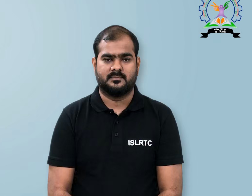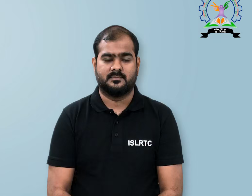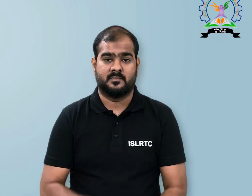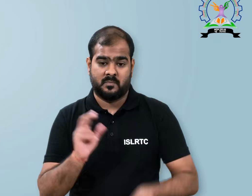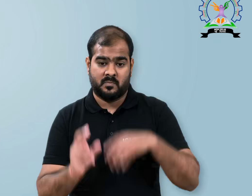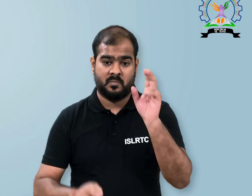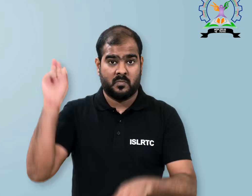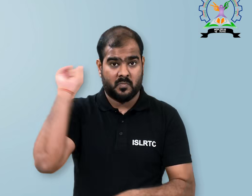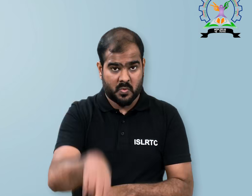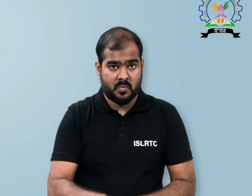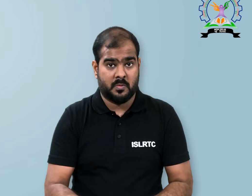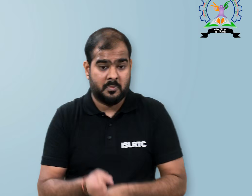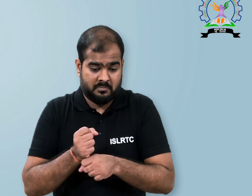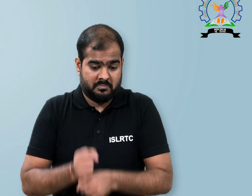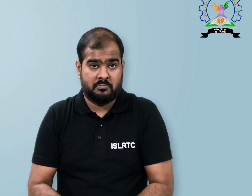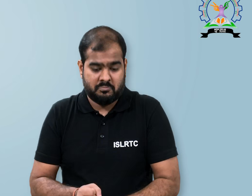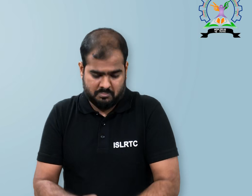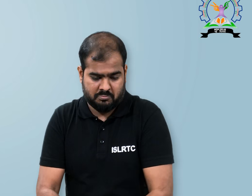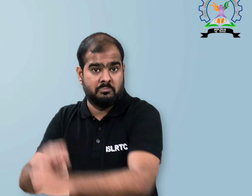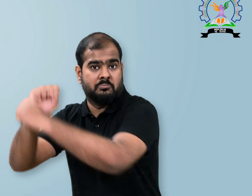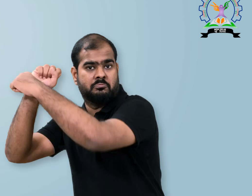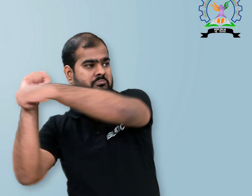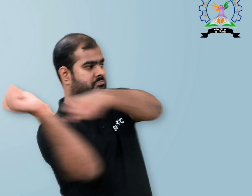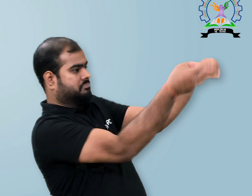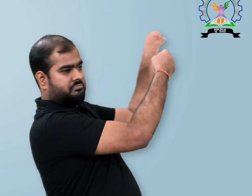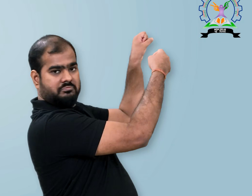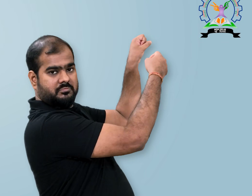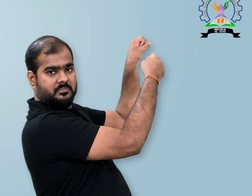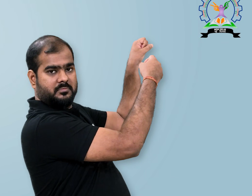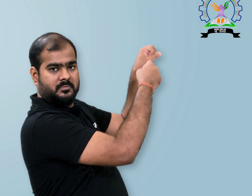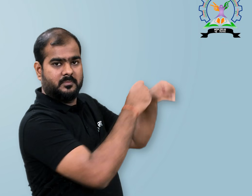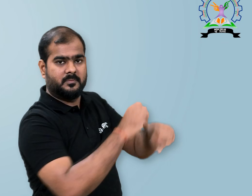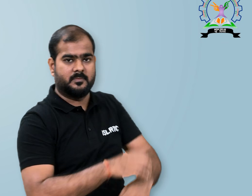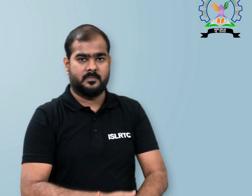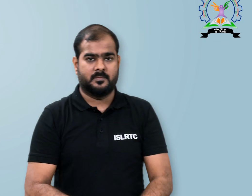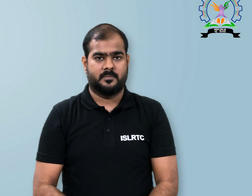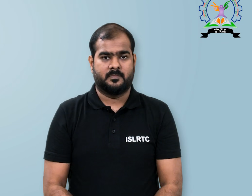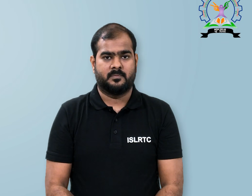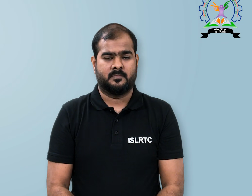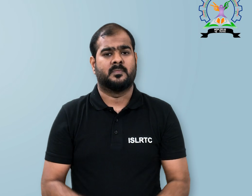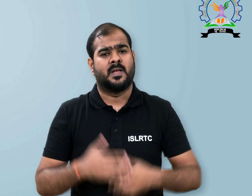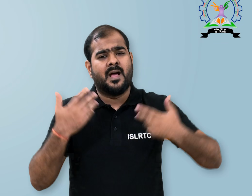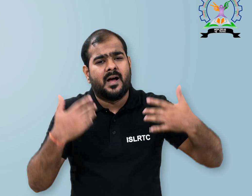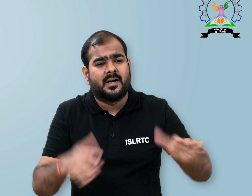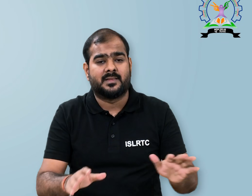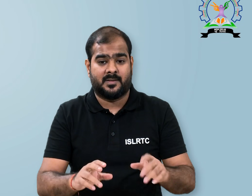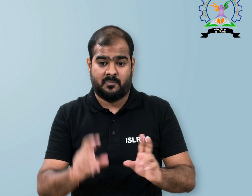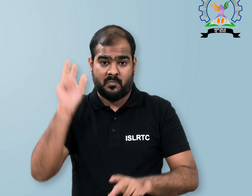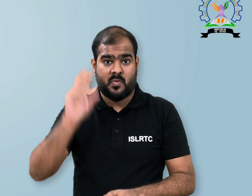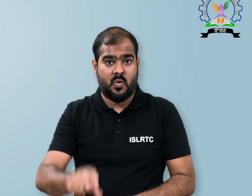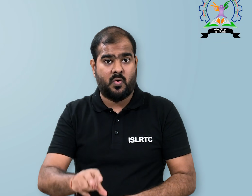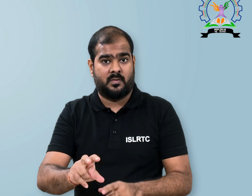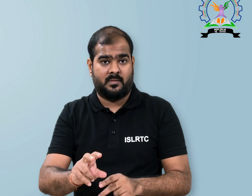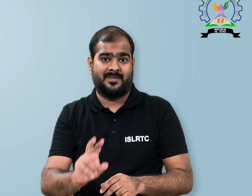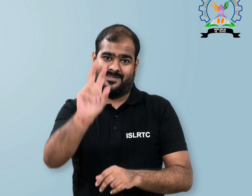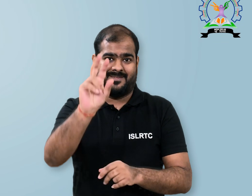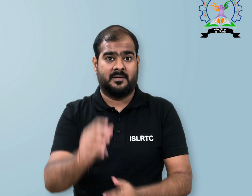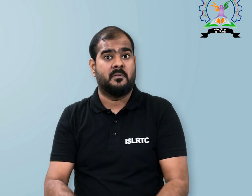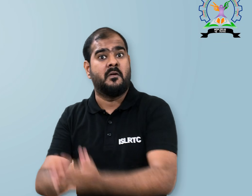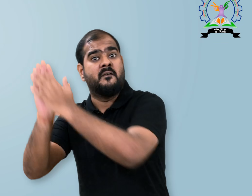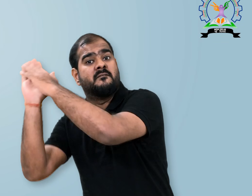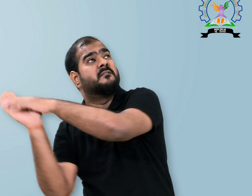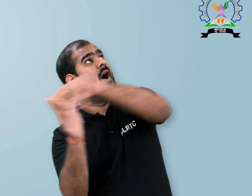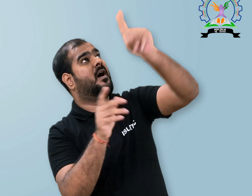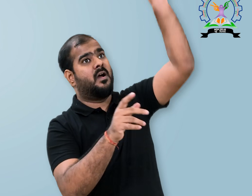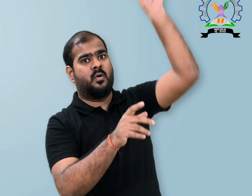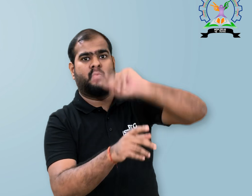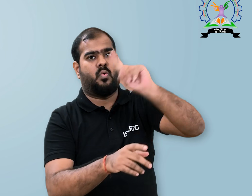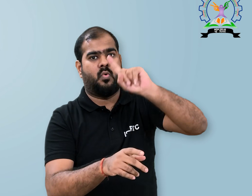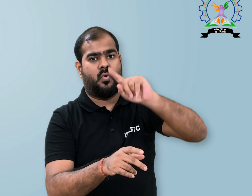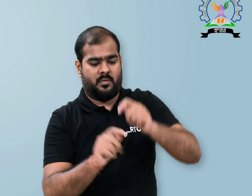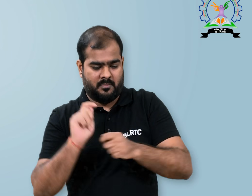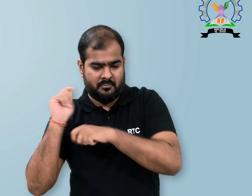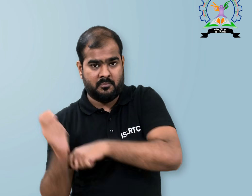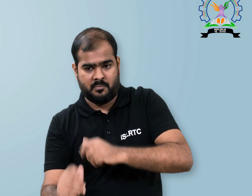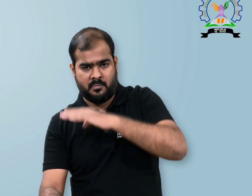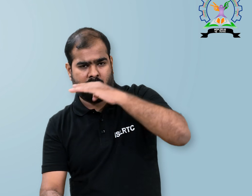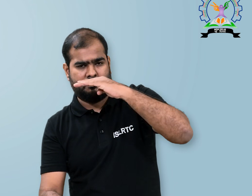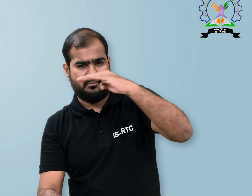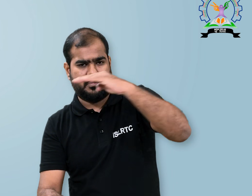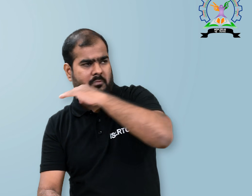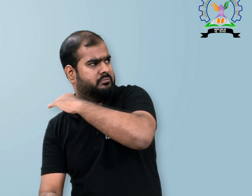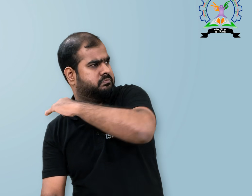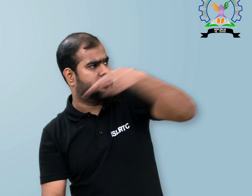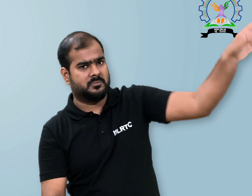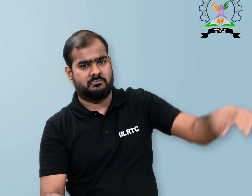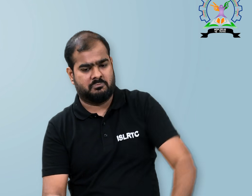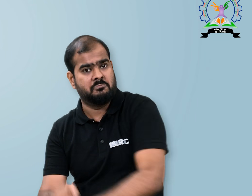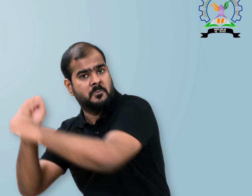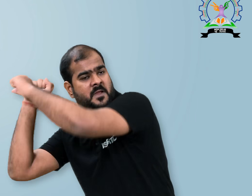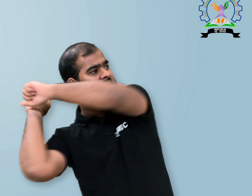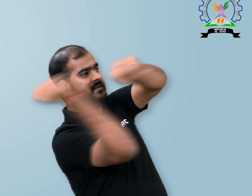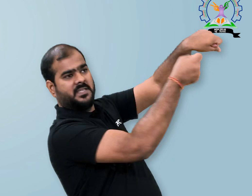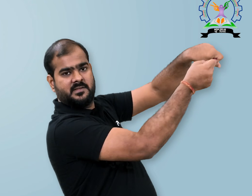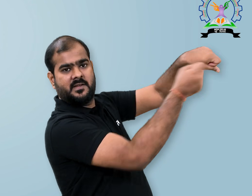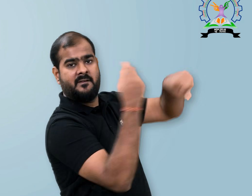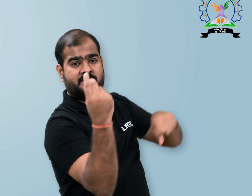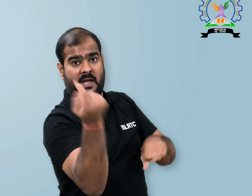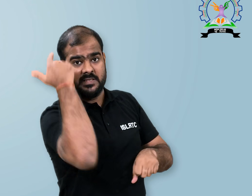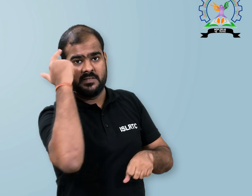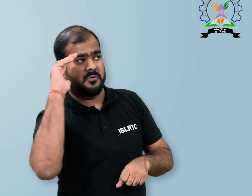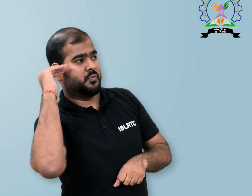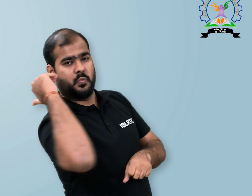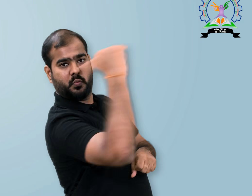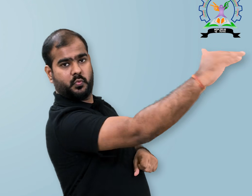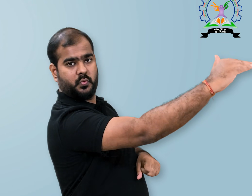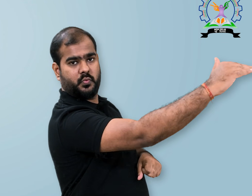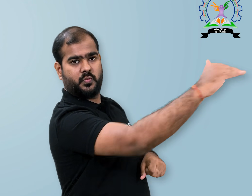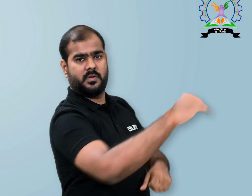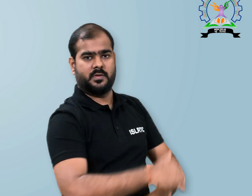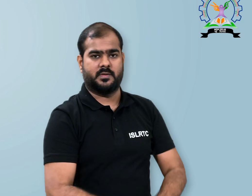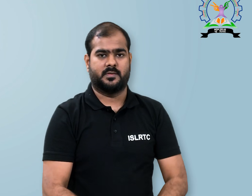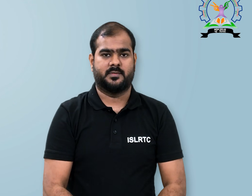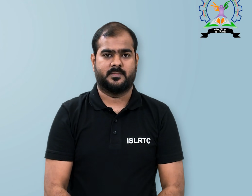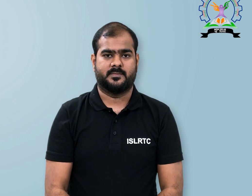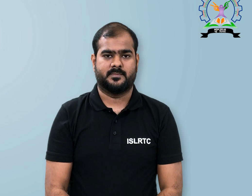Pull A batting stroke played to a short-pitched ball, directing it to the leg side.